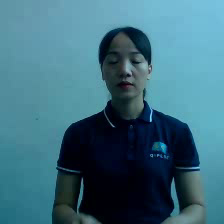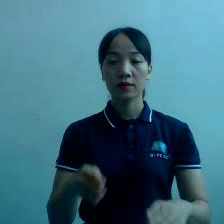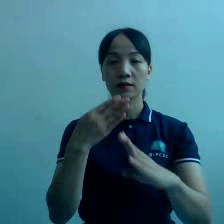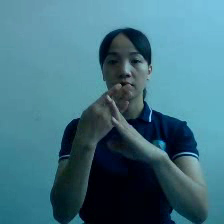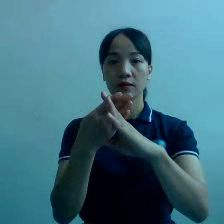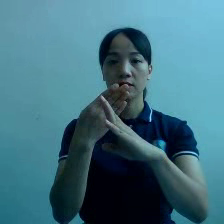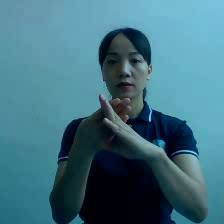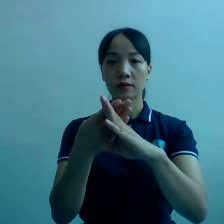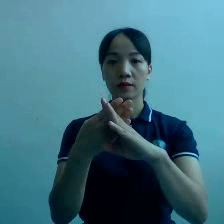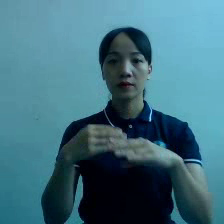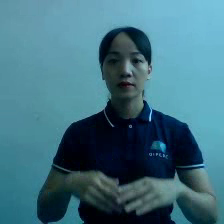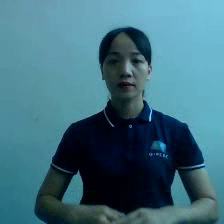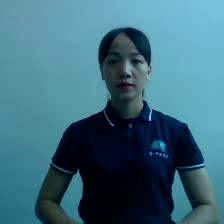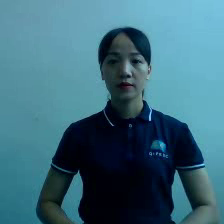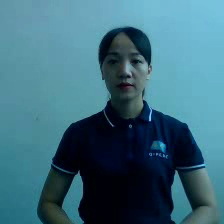Trường học